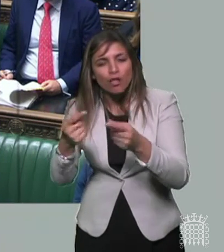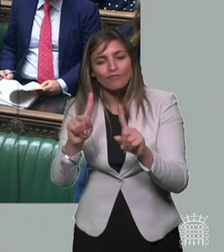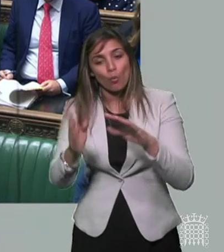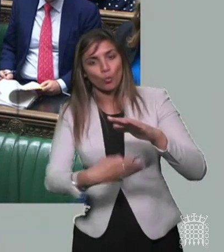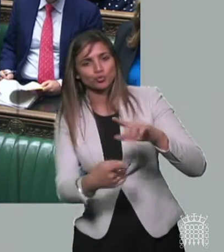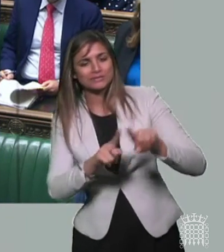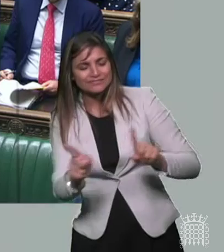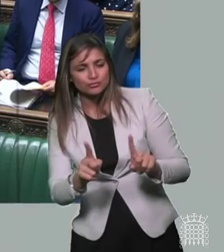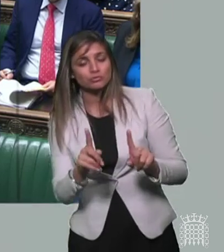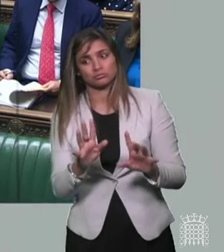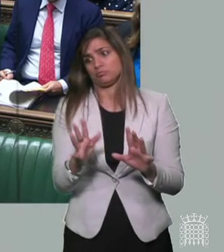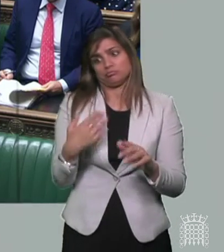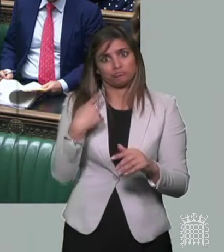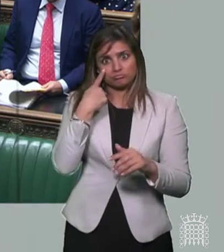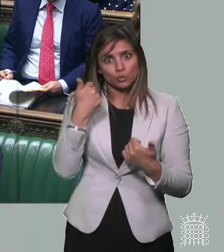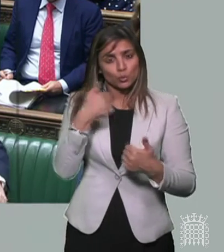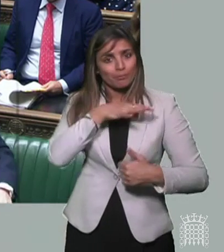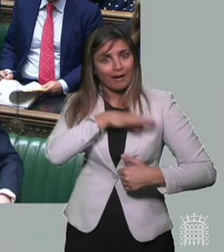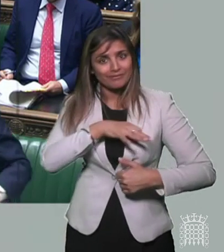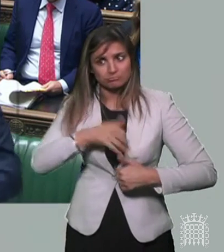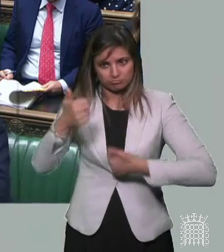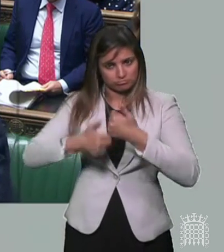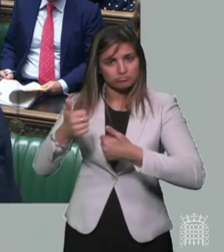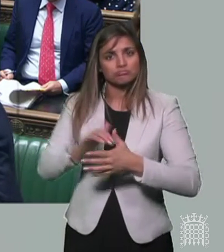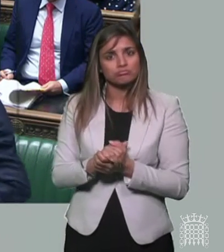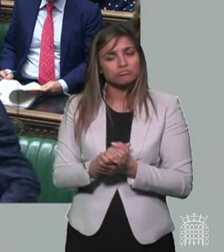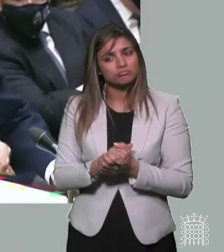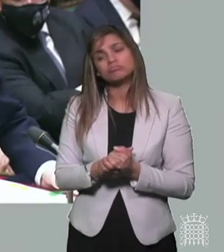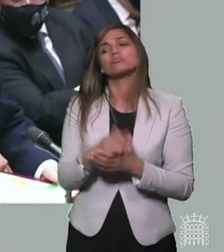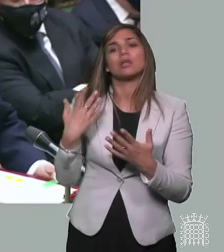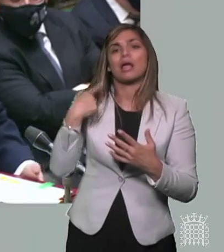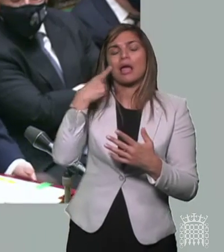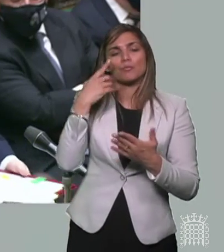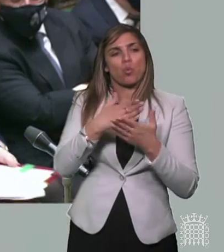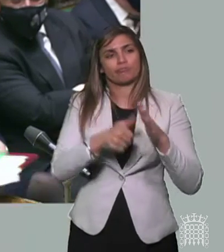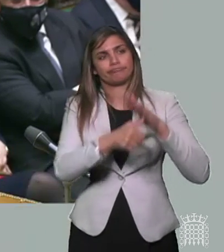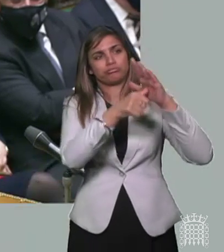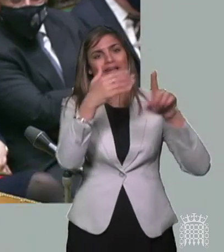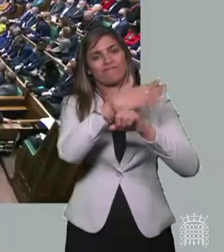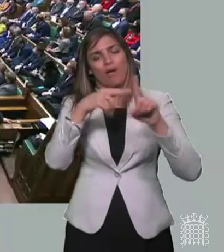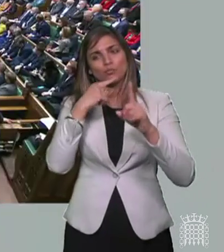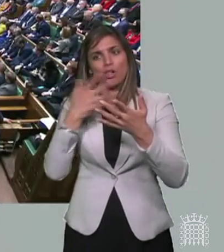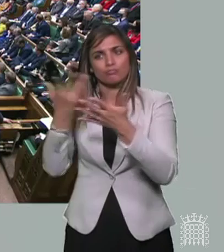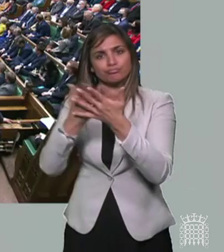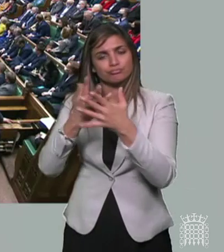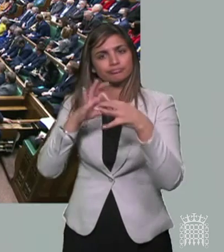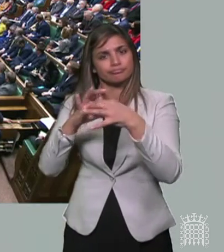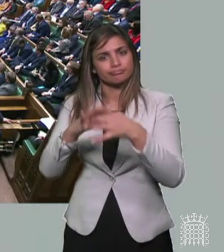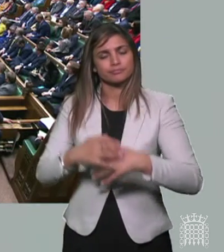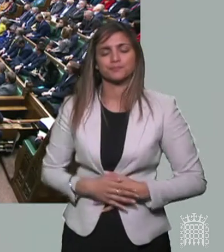I will ensure that my right honourable Friend the Secretary of State for Environment, Food and Rural Affairs keeps him informed of how we are doing.